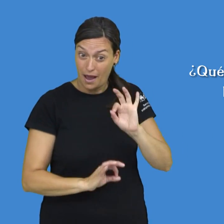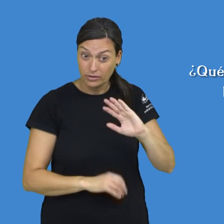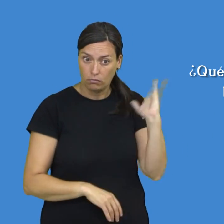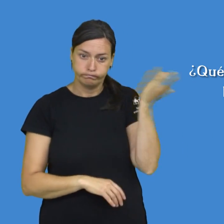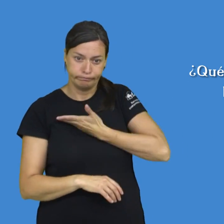afectar